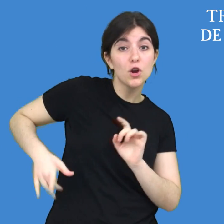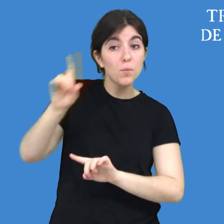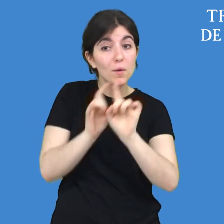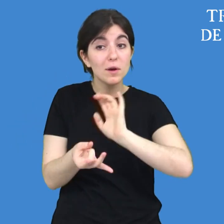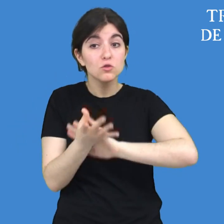problema